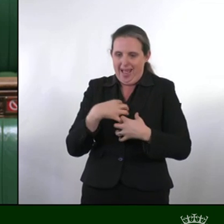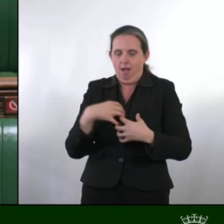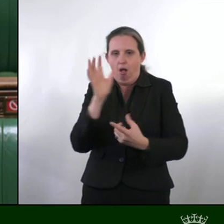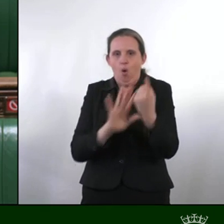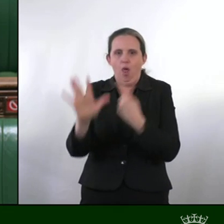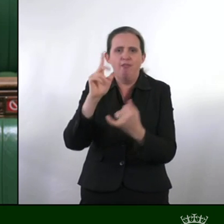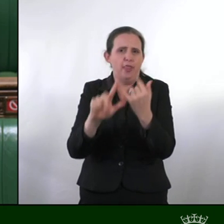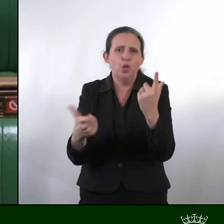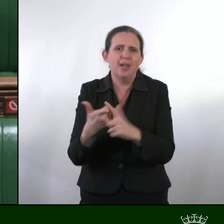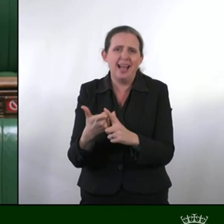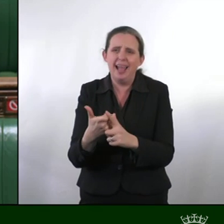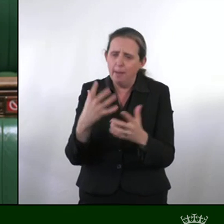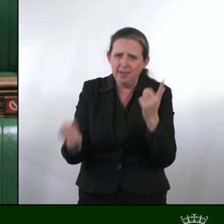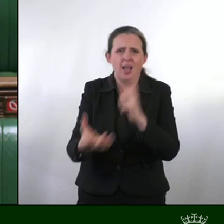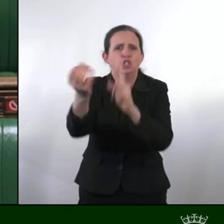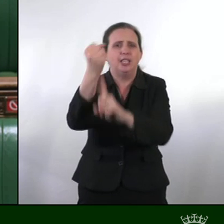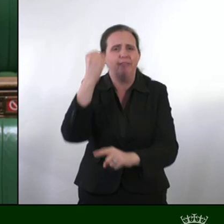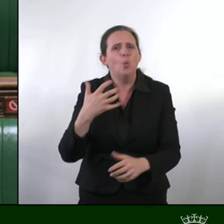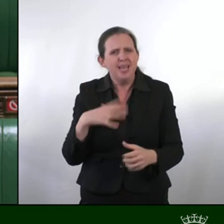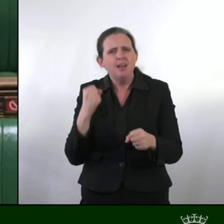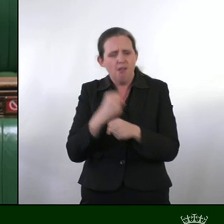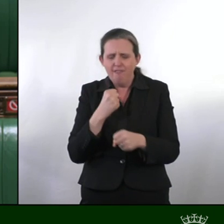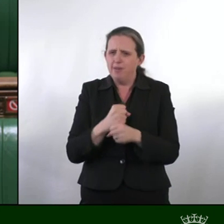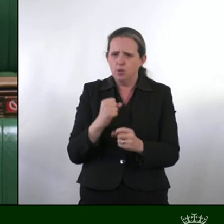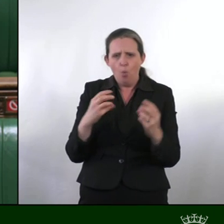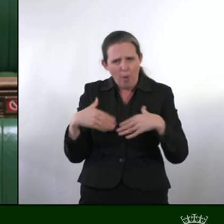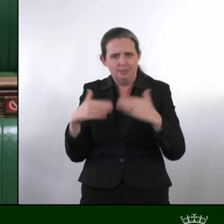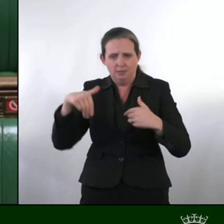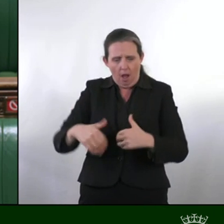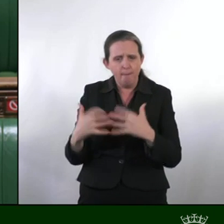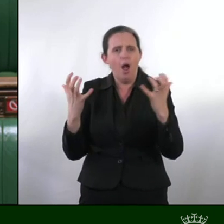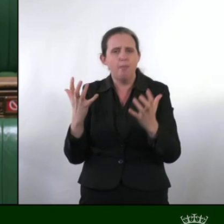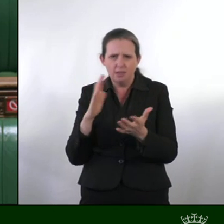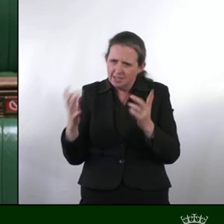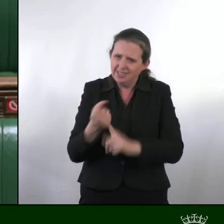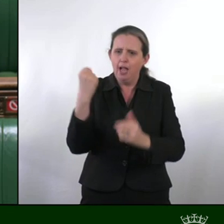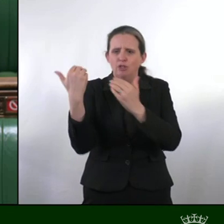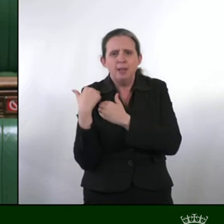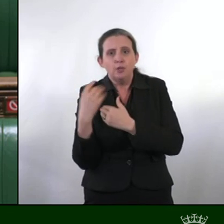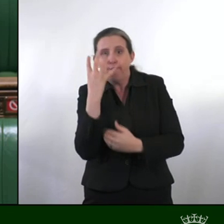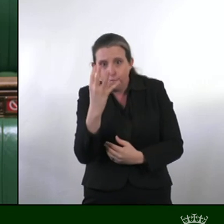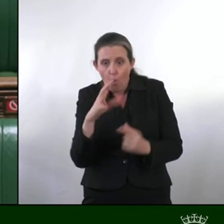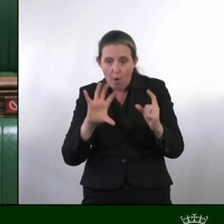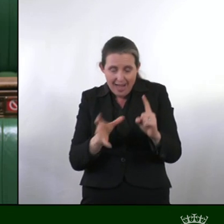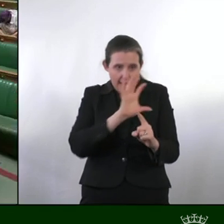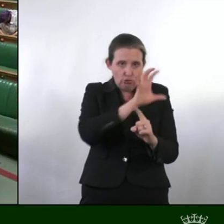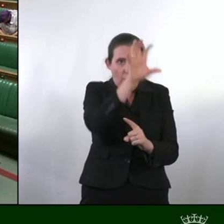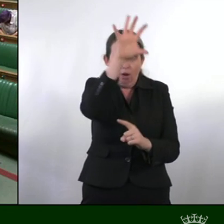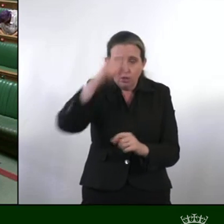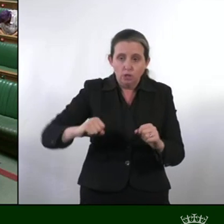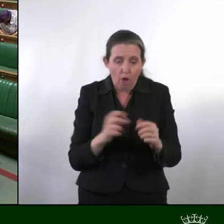We need a Government in Westminster who take their responsibility towards all four nations seriously.